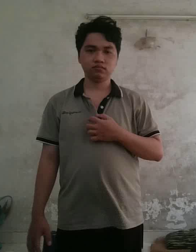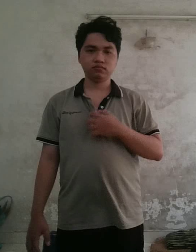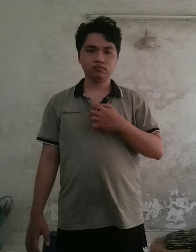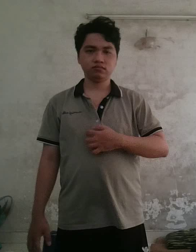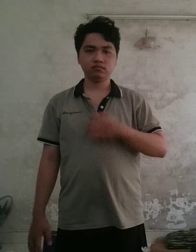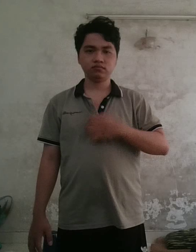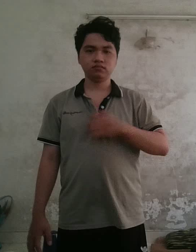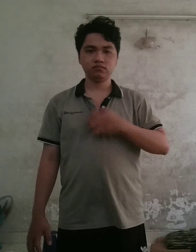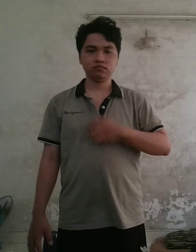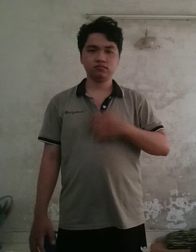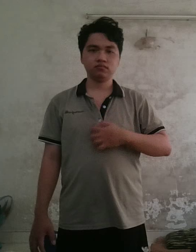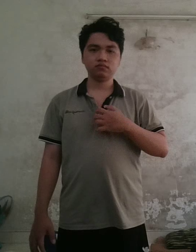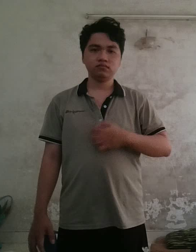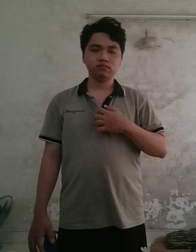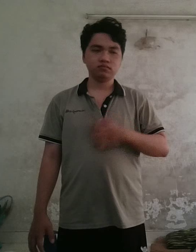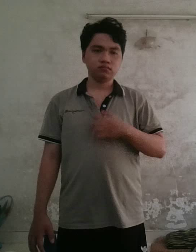ghen